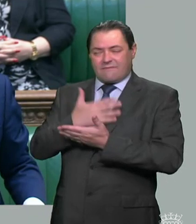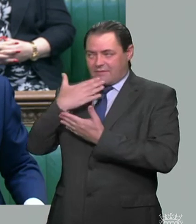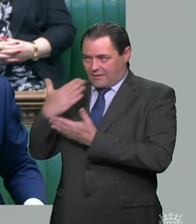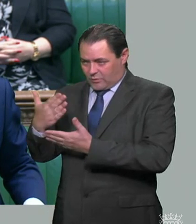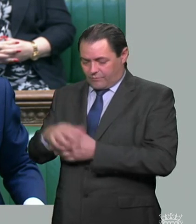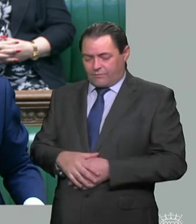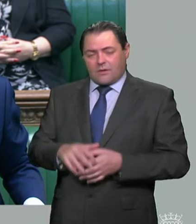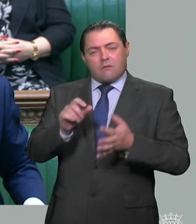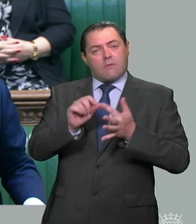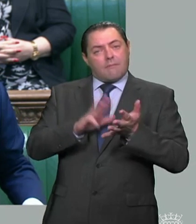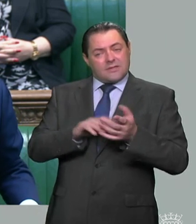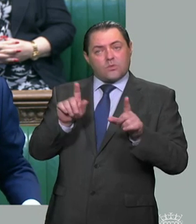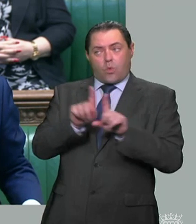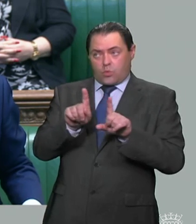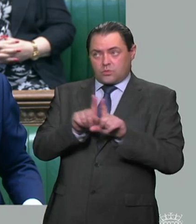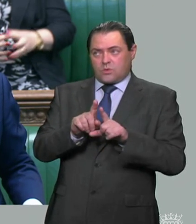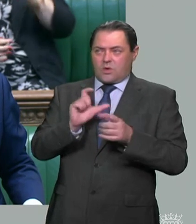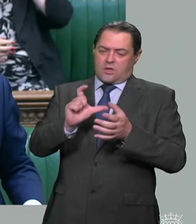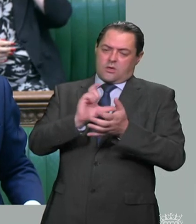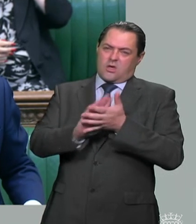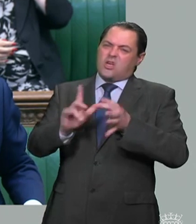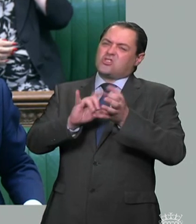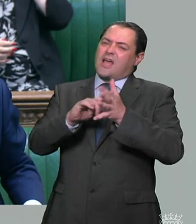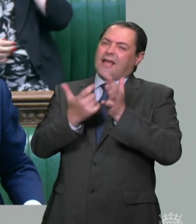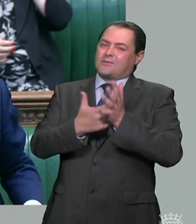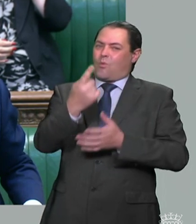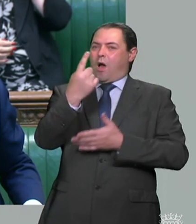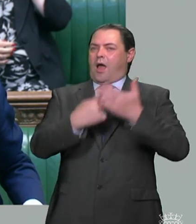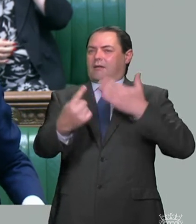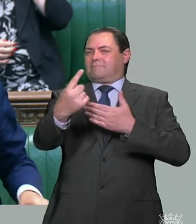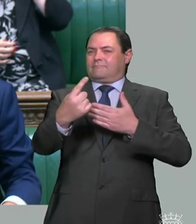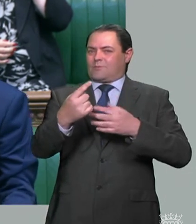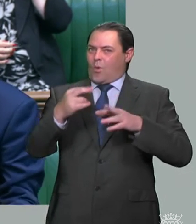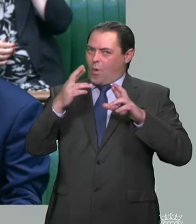Can I wish the Prime Minister—the Chequers one—well in his isolation?